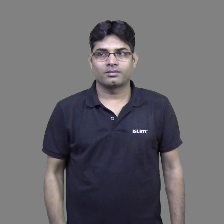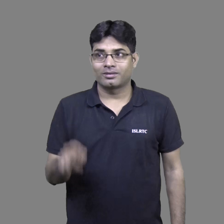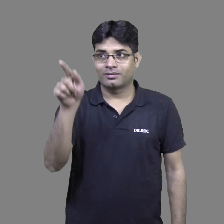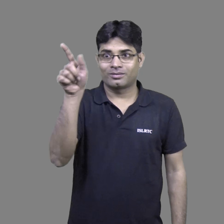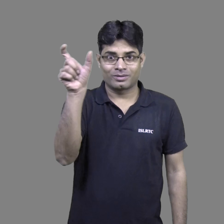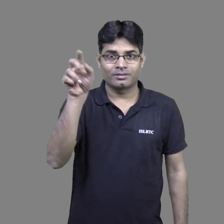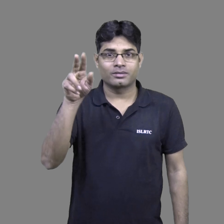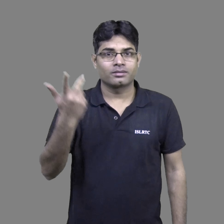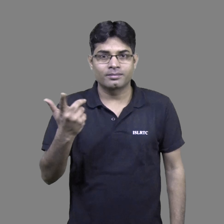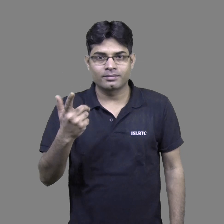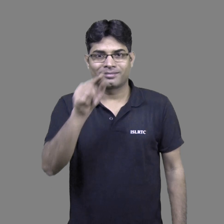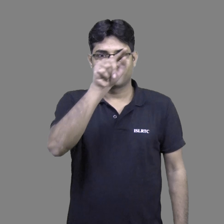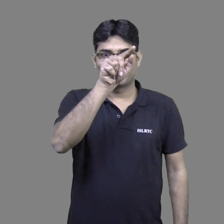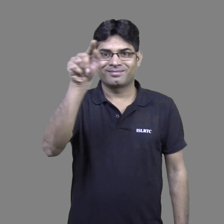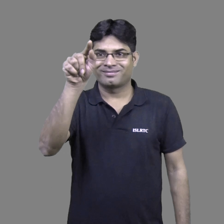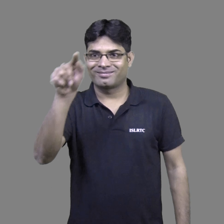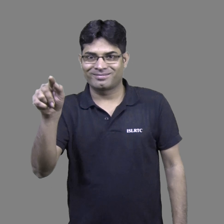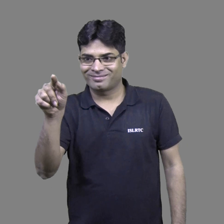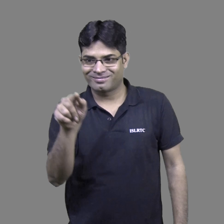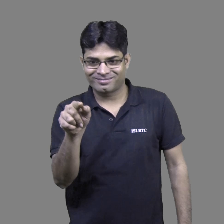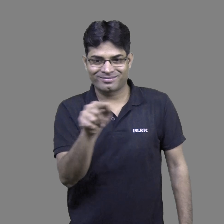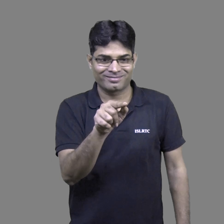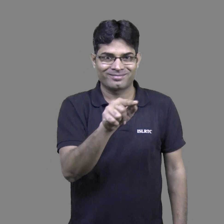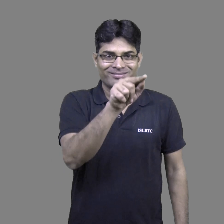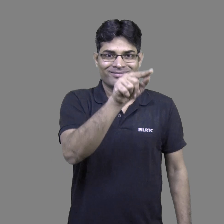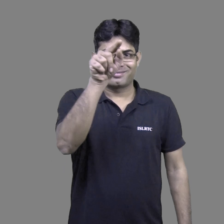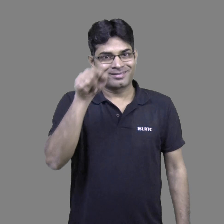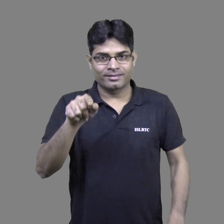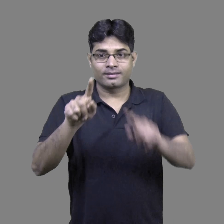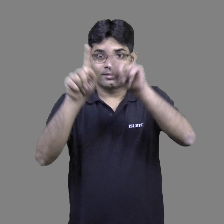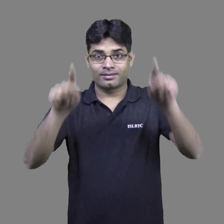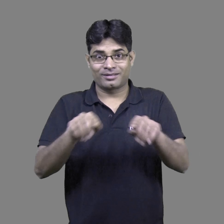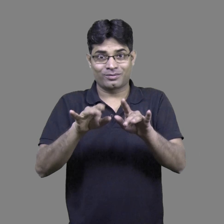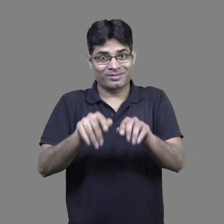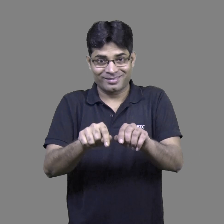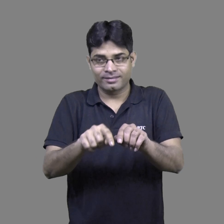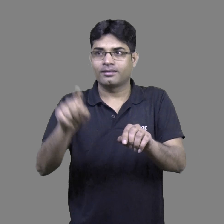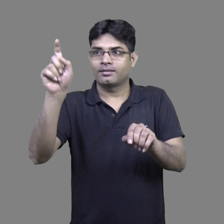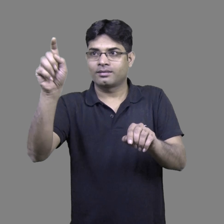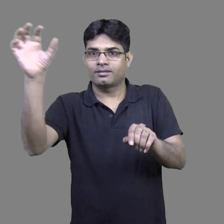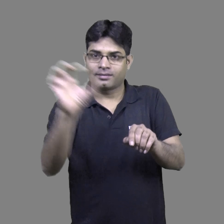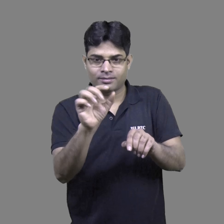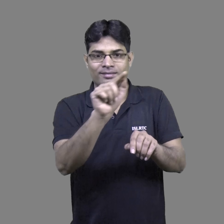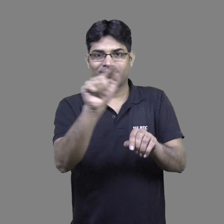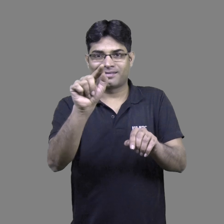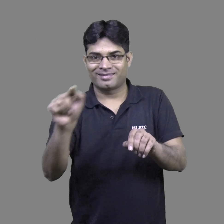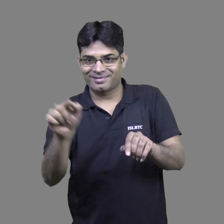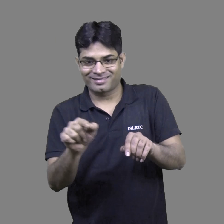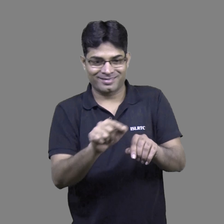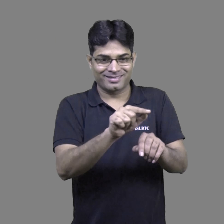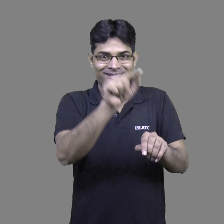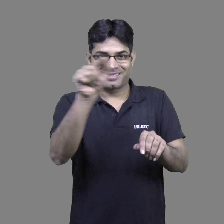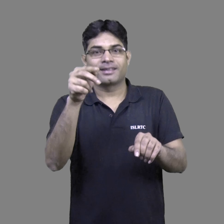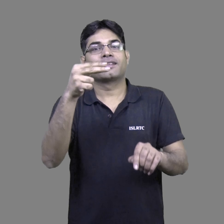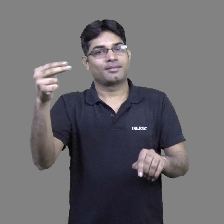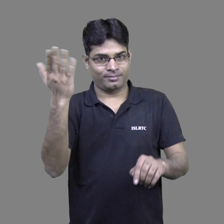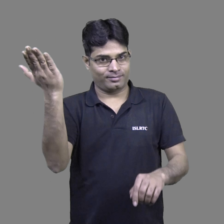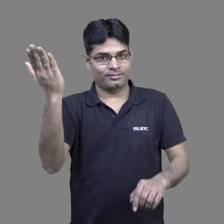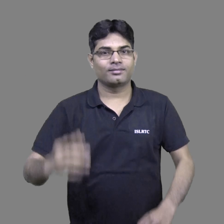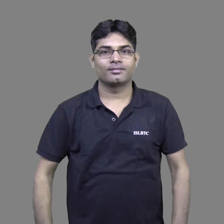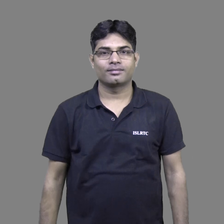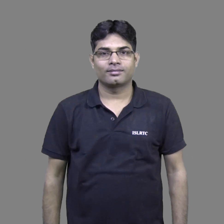Polygon Tool